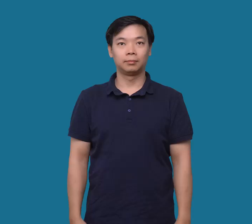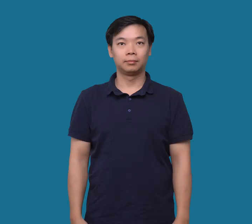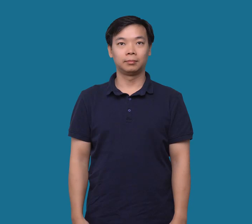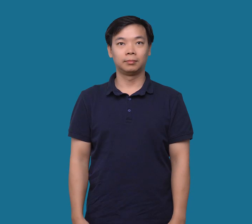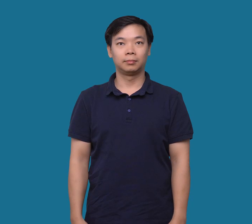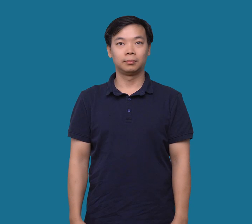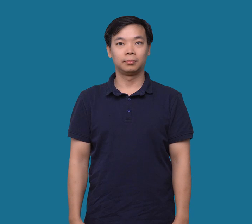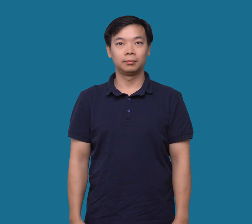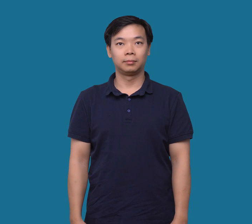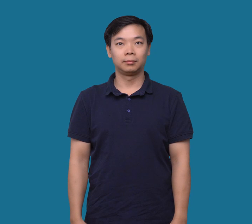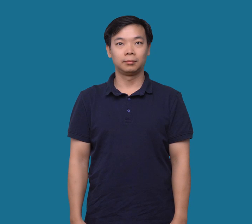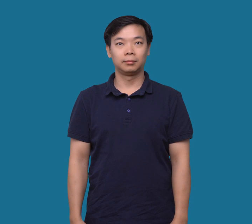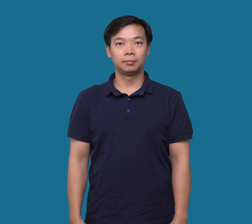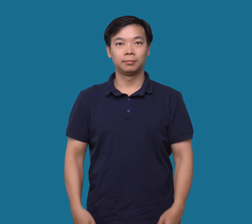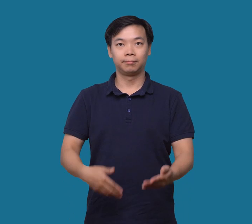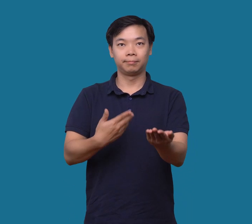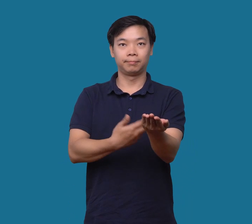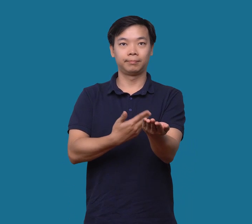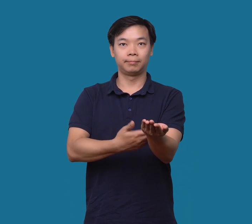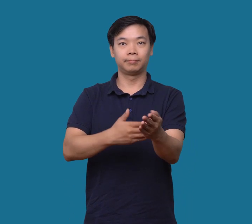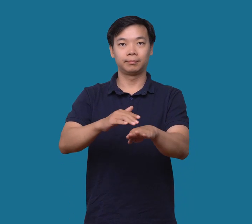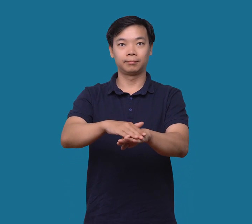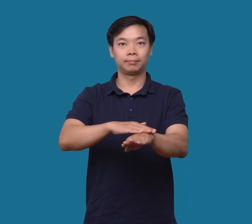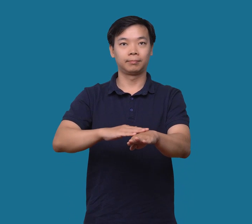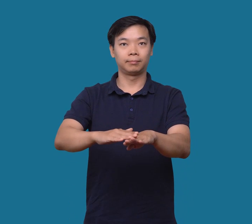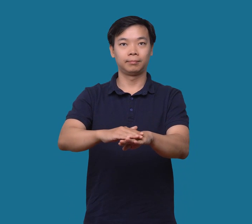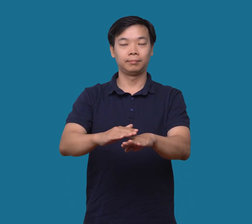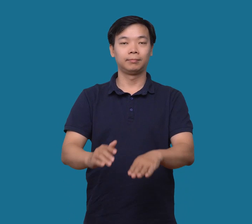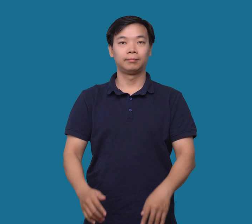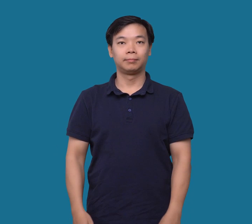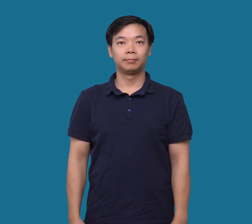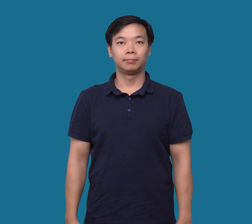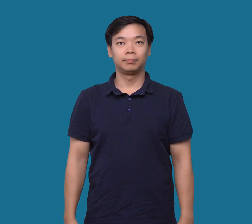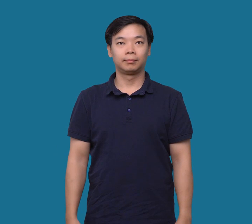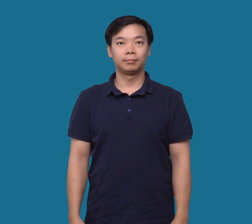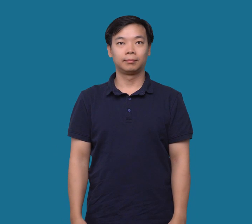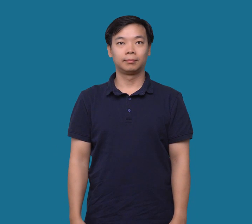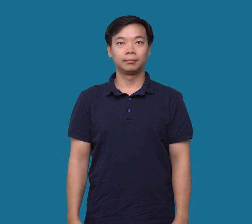bìa vở